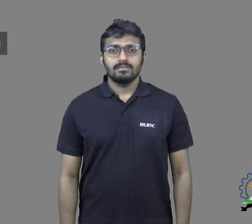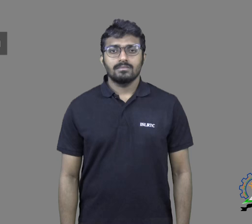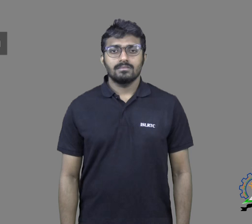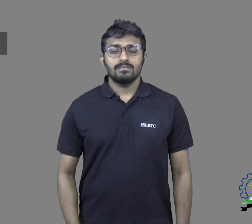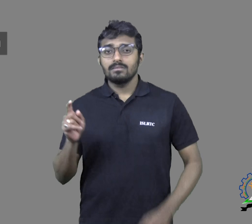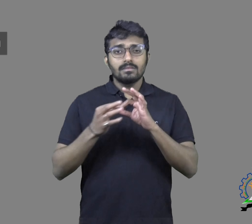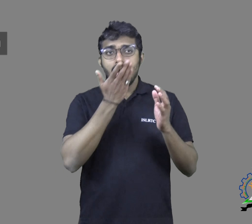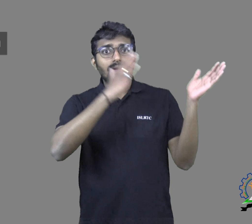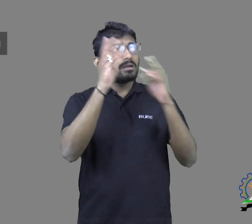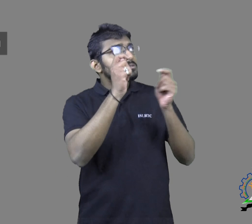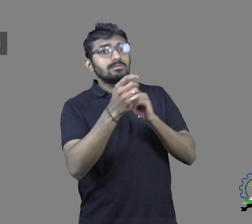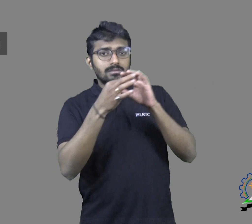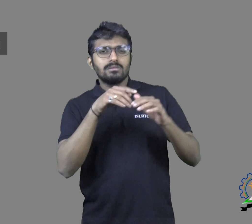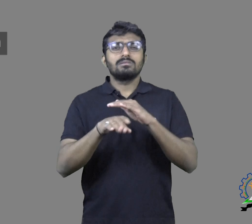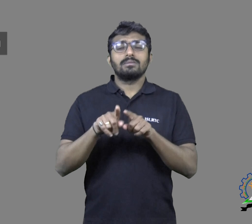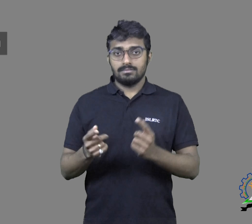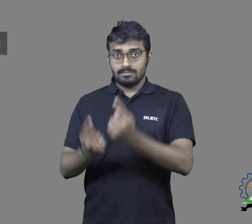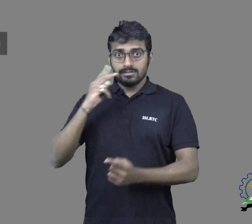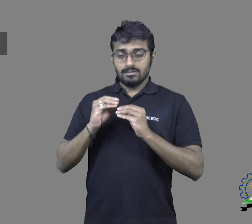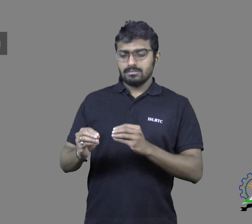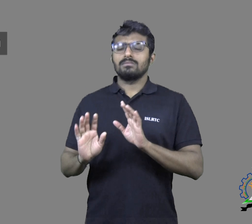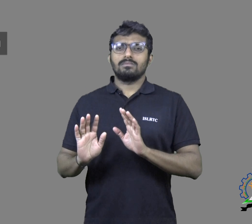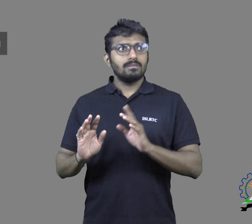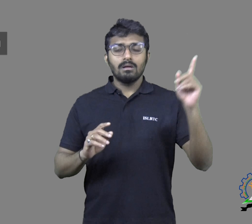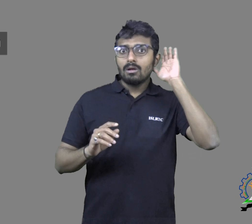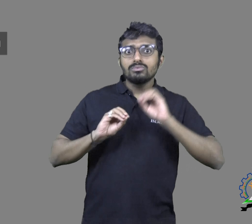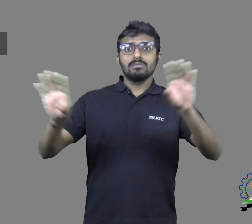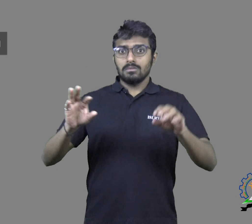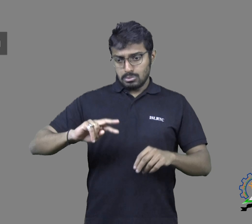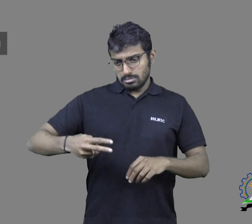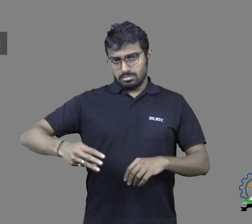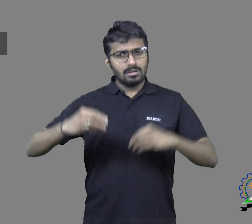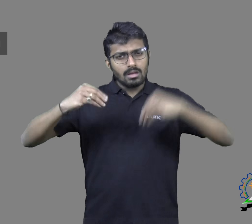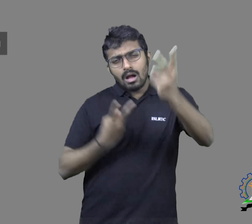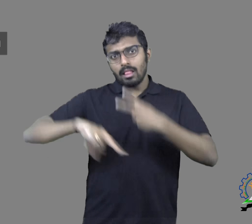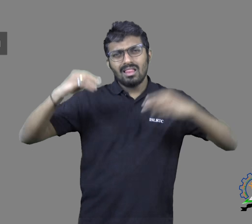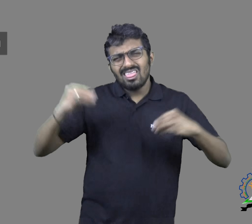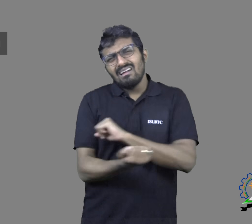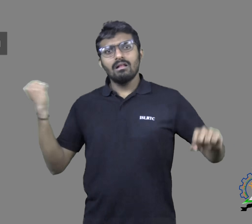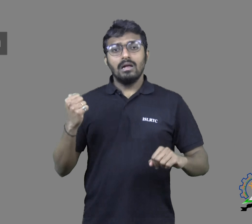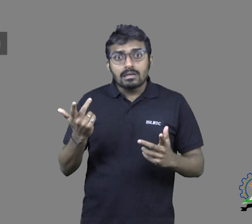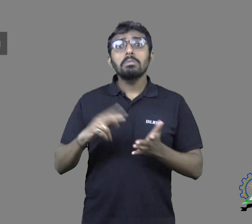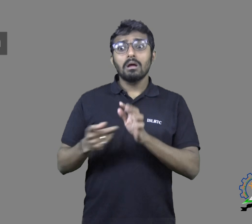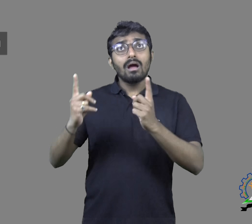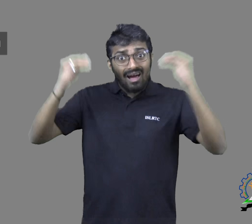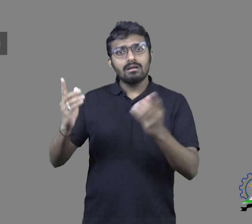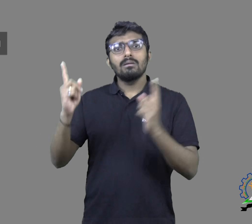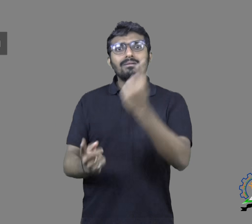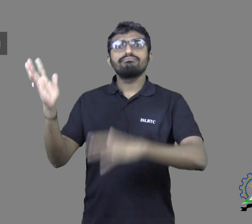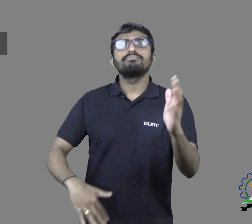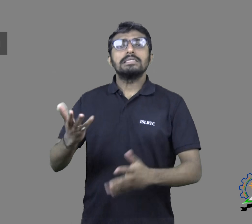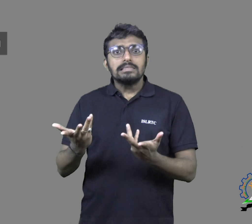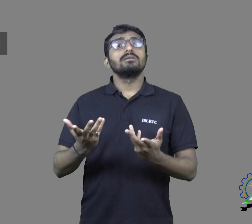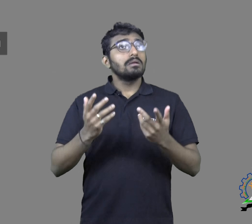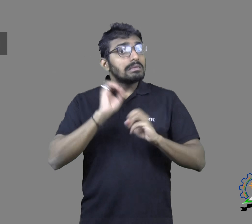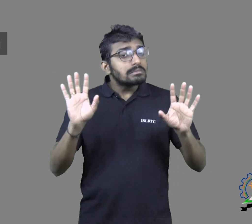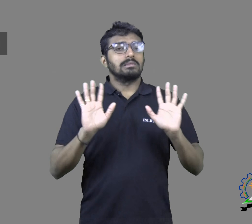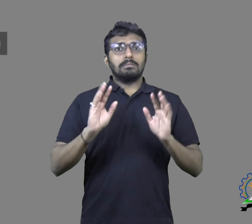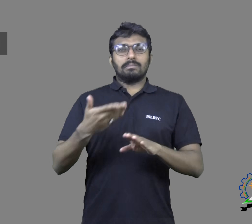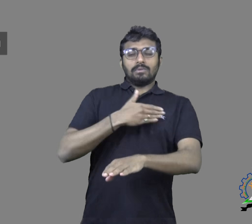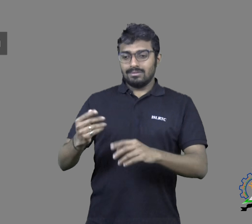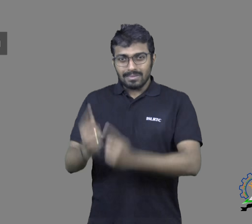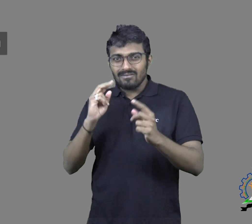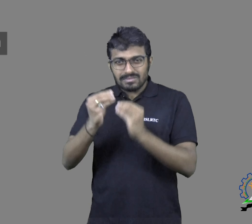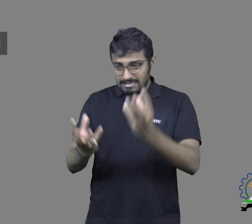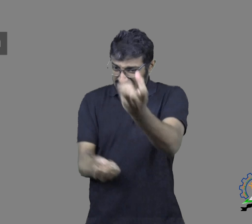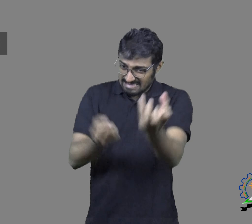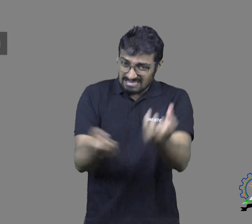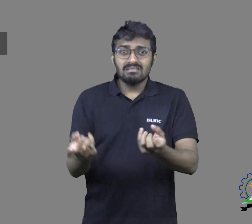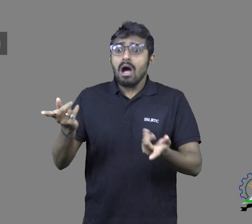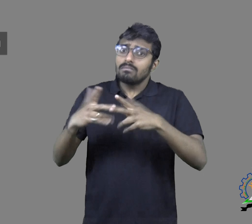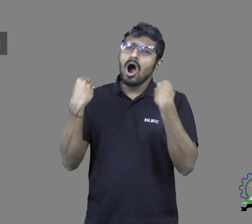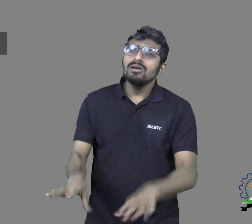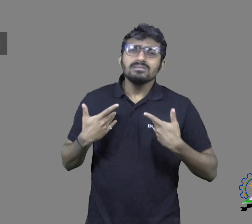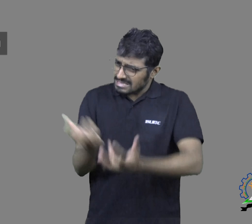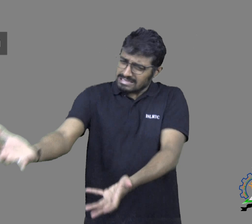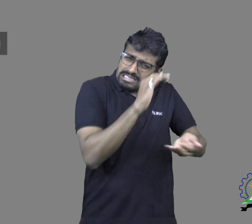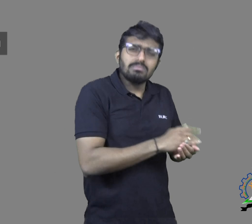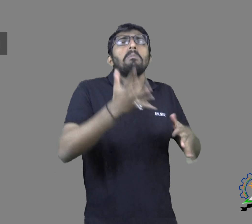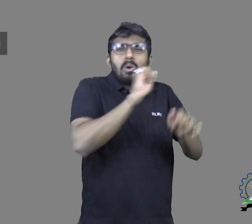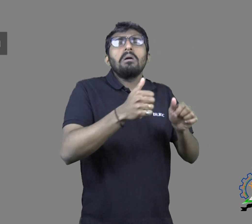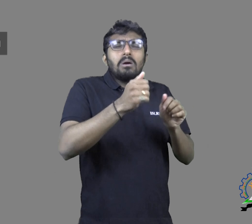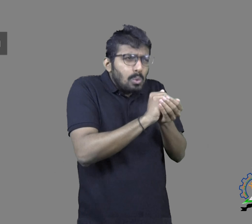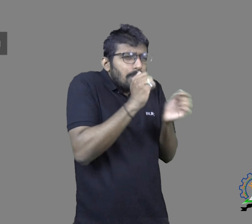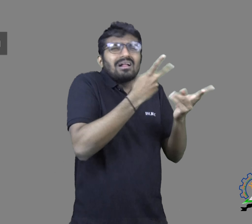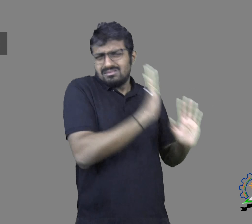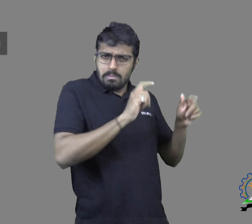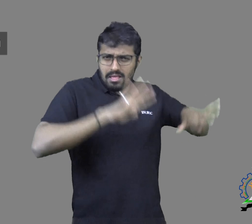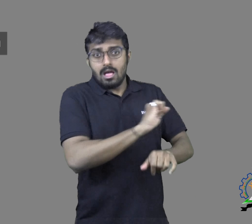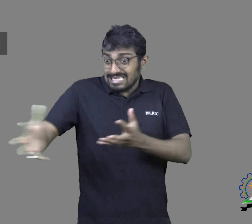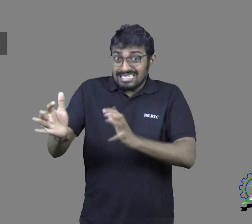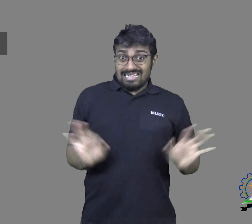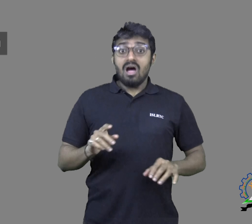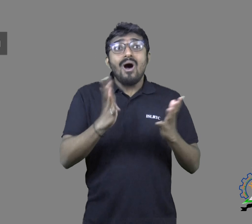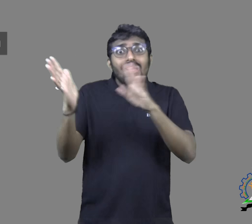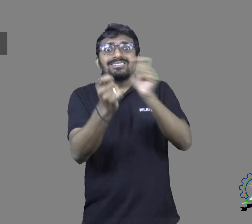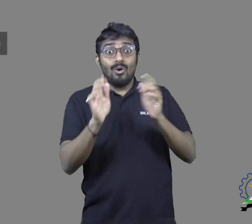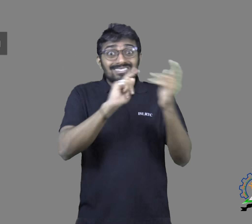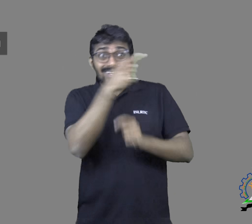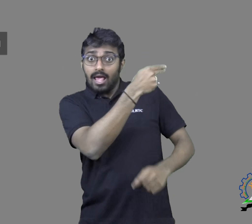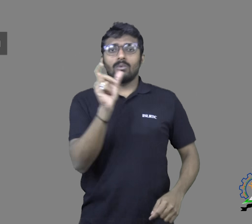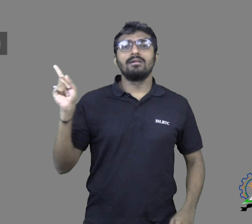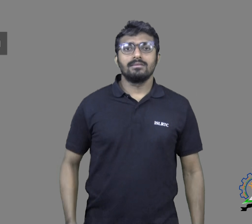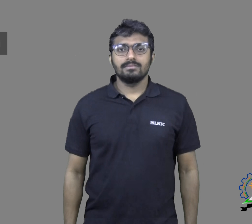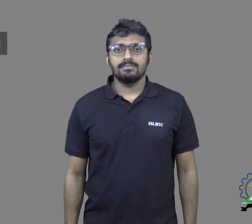Weather Condition